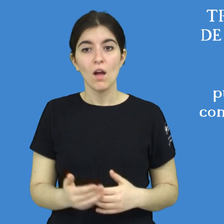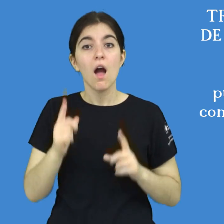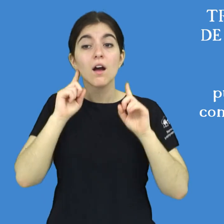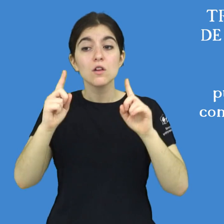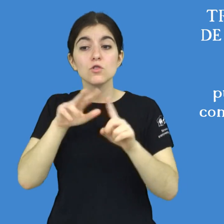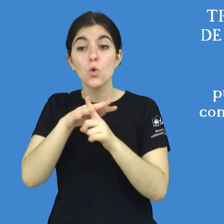caso